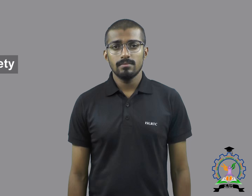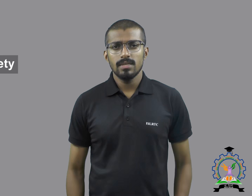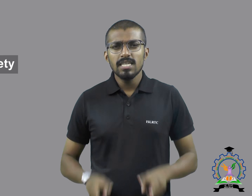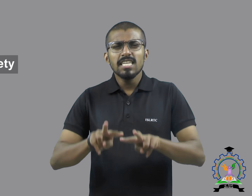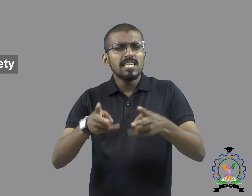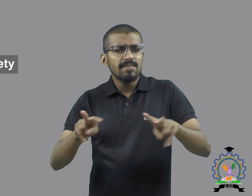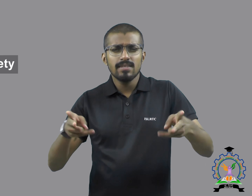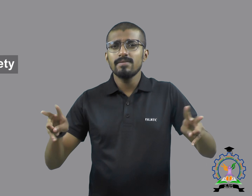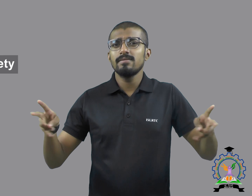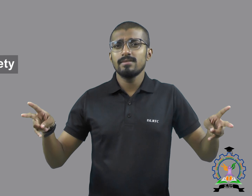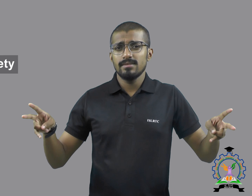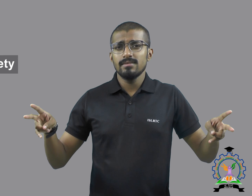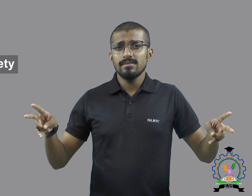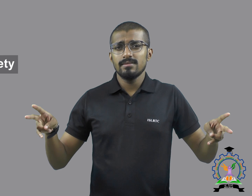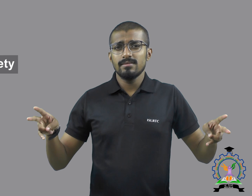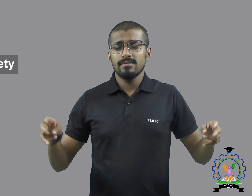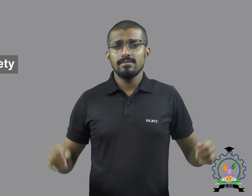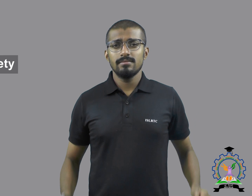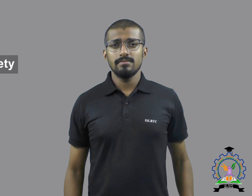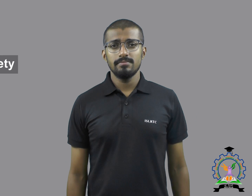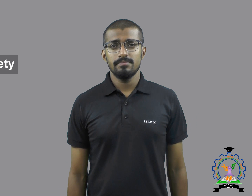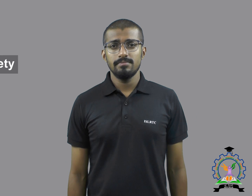Variety Diversity